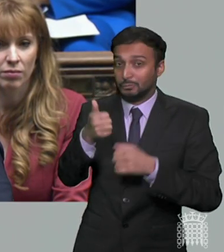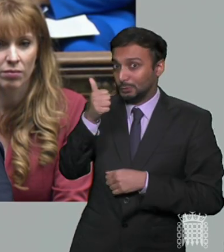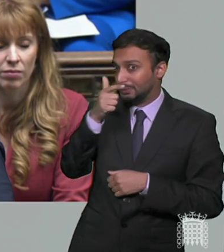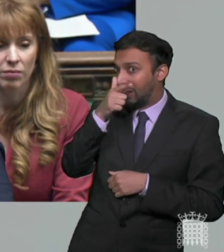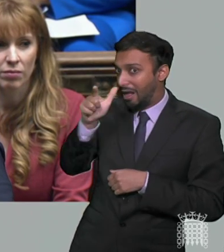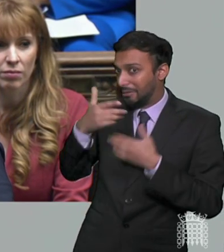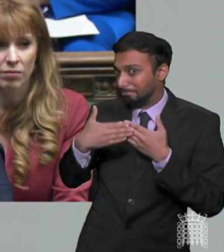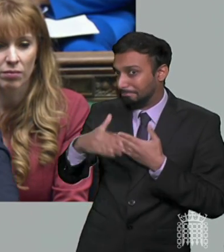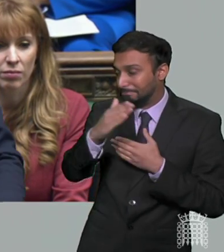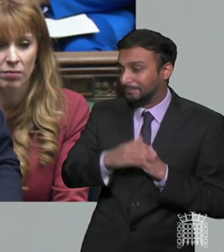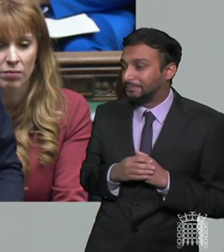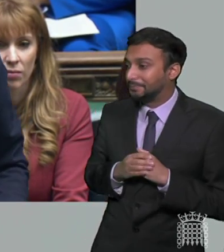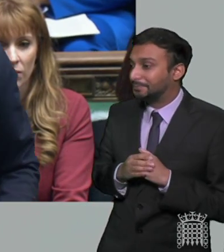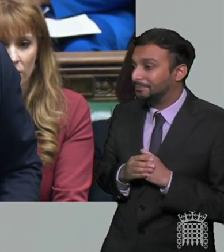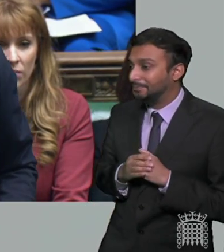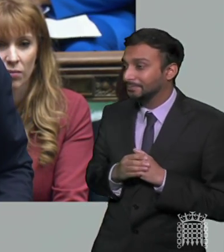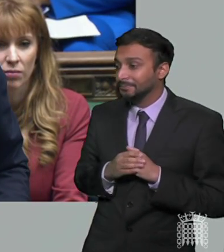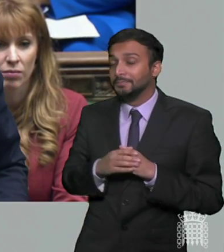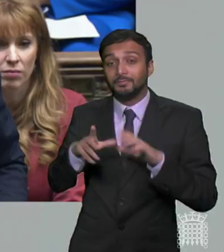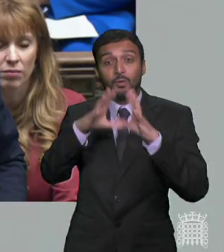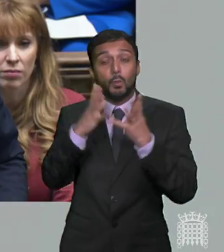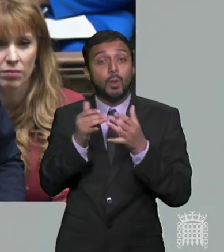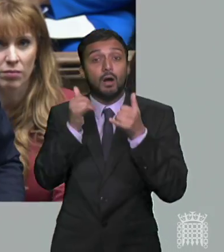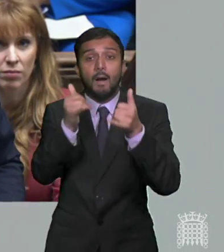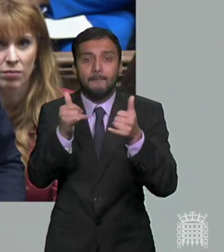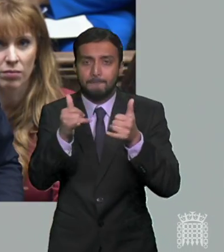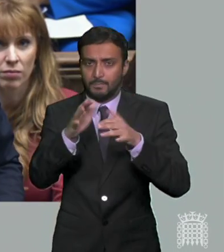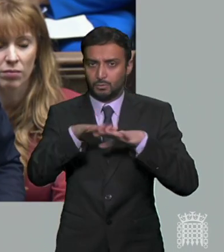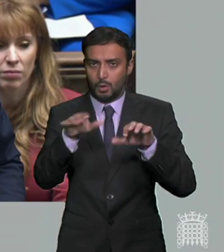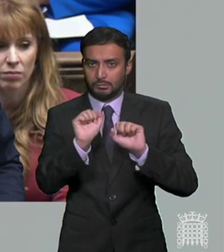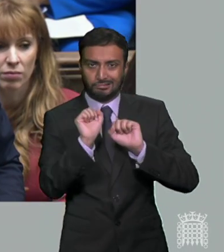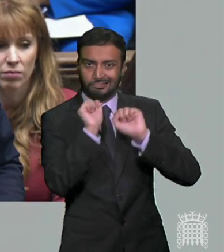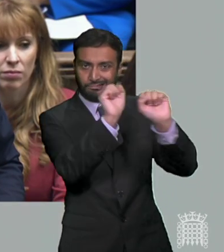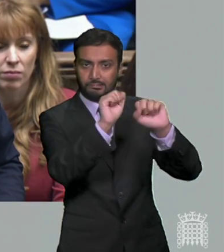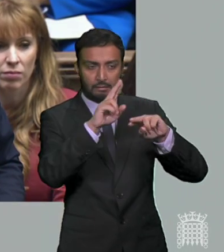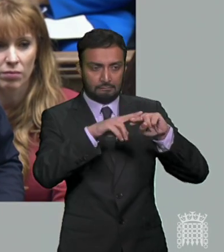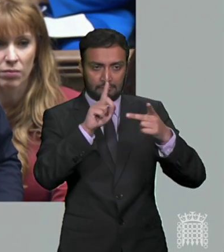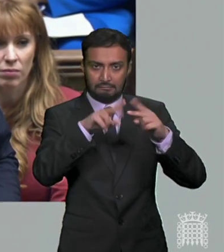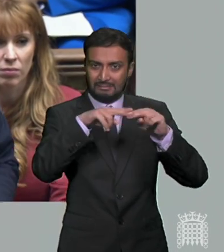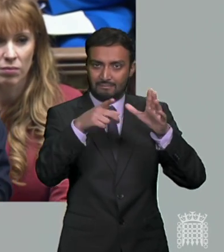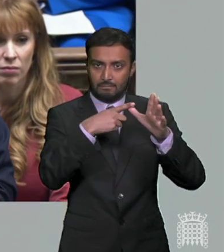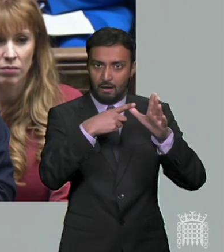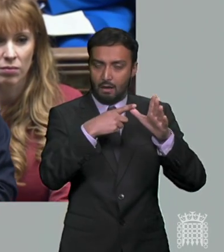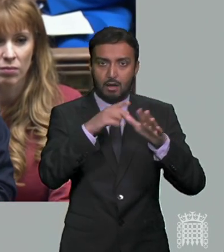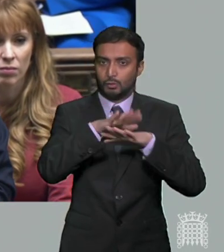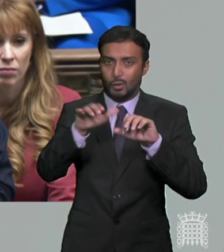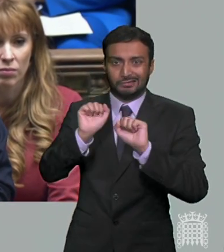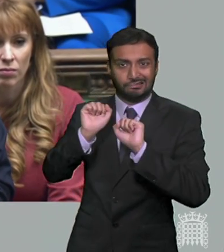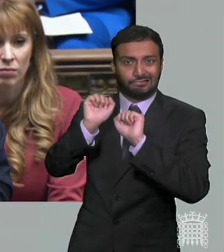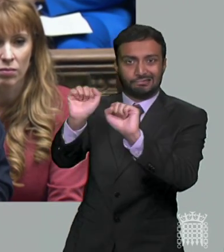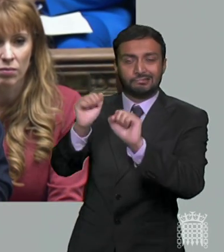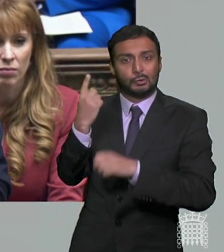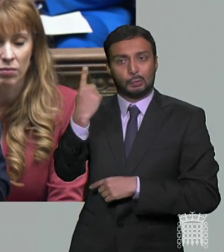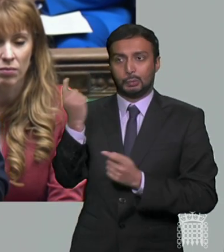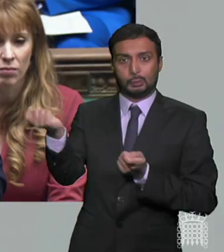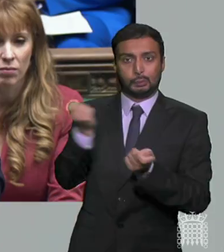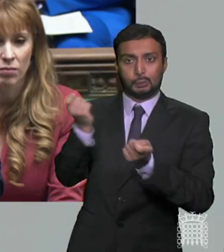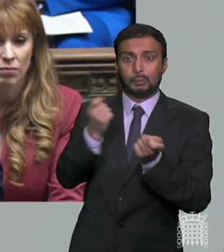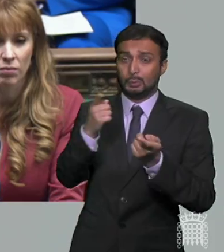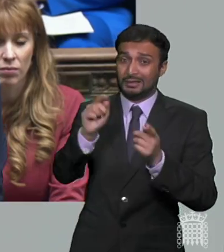The World cup does not belong to FIFA, and it does not belong to the host nation; it belongs to everyone who loves football.